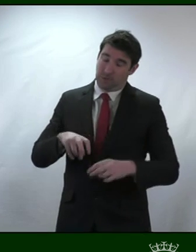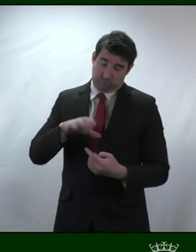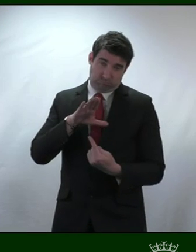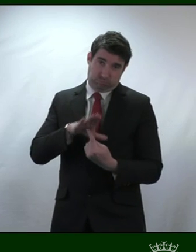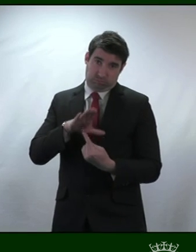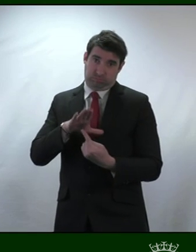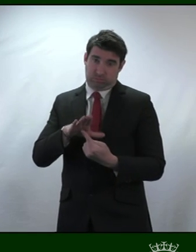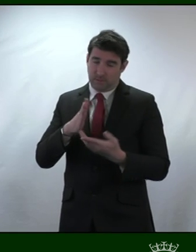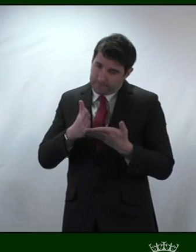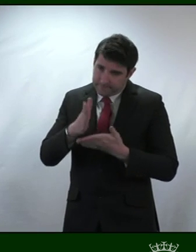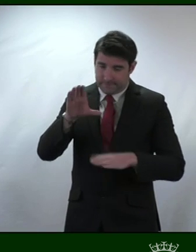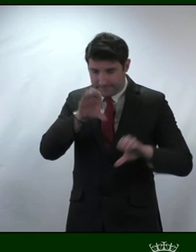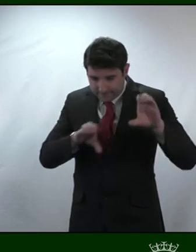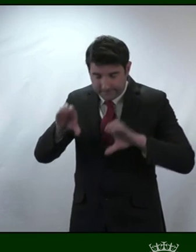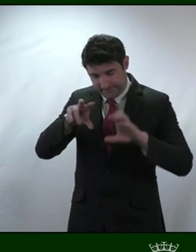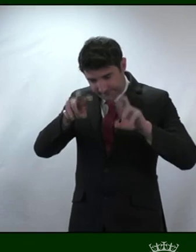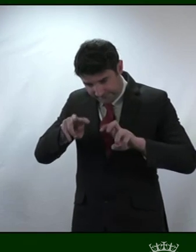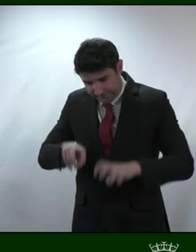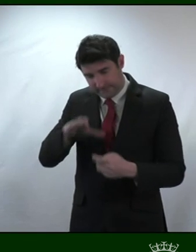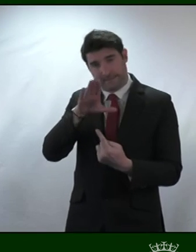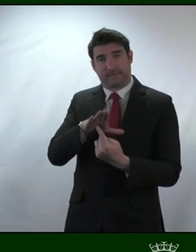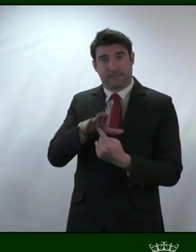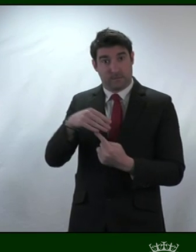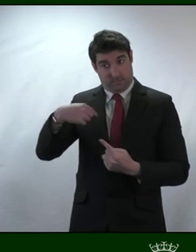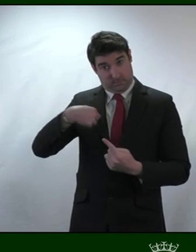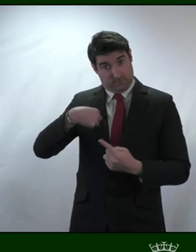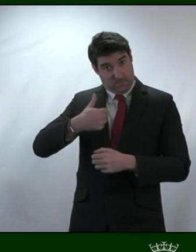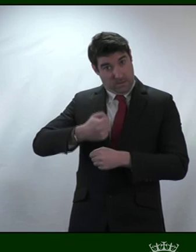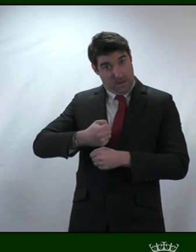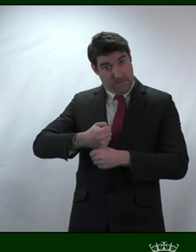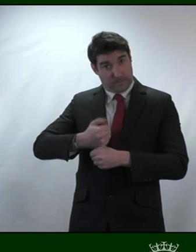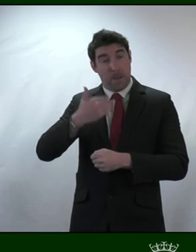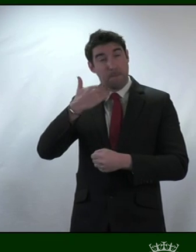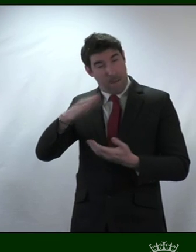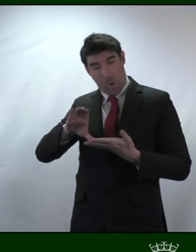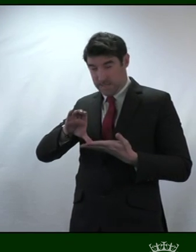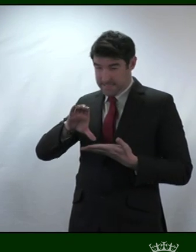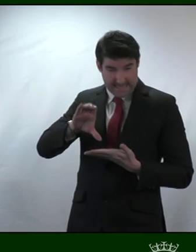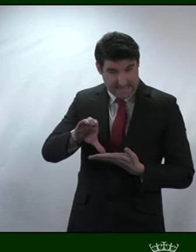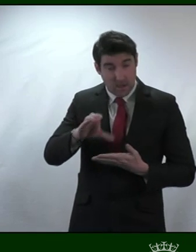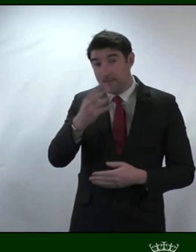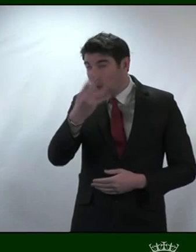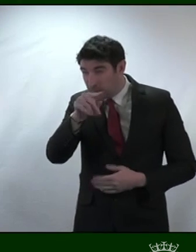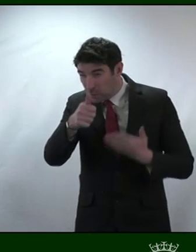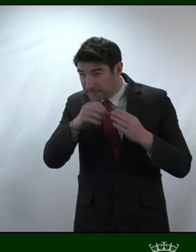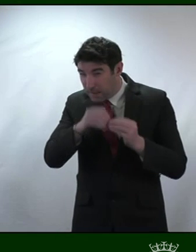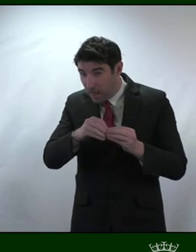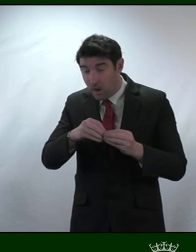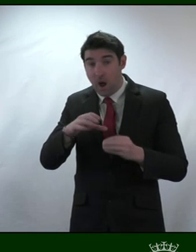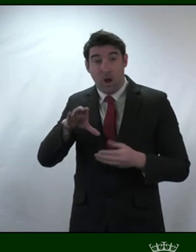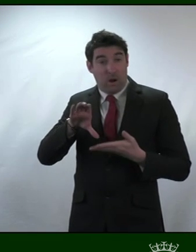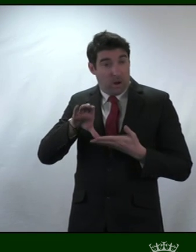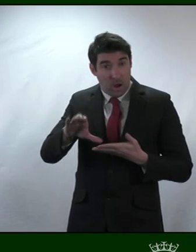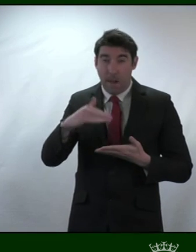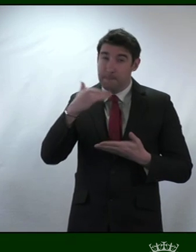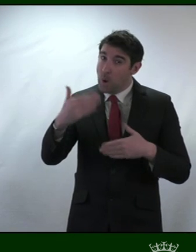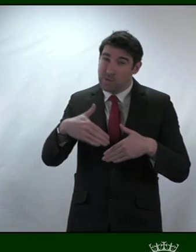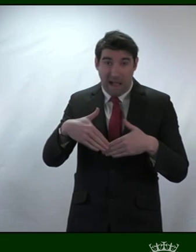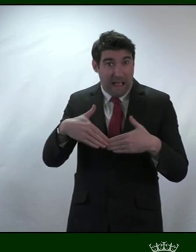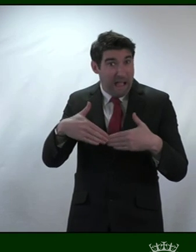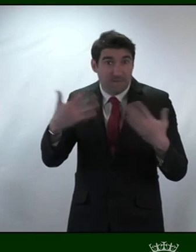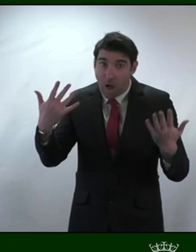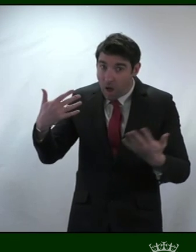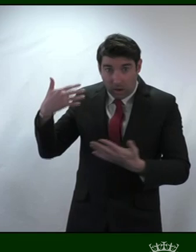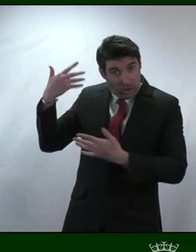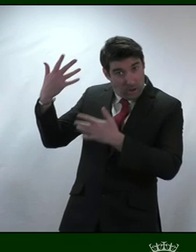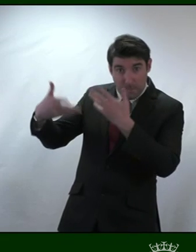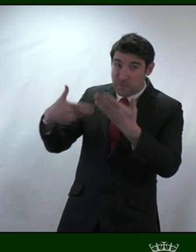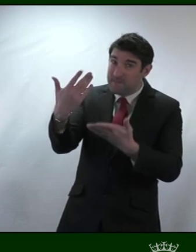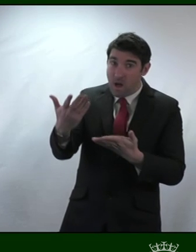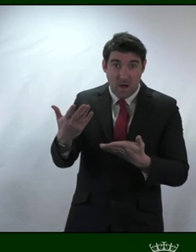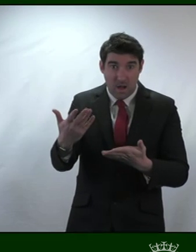That is why this Government are investing record sums in science R&D—£14.6 billion in 2021-22.